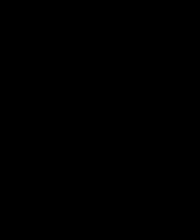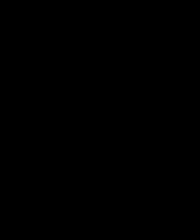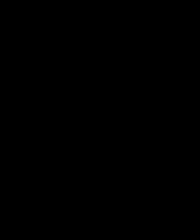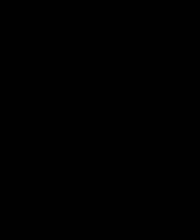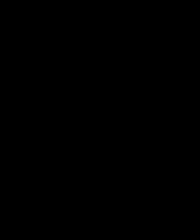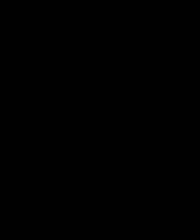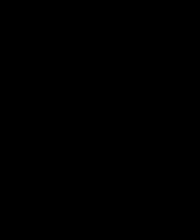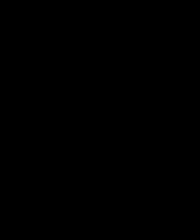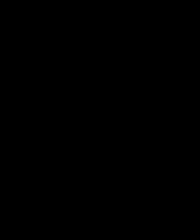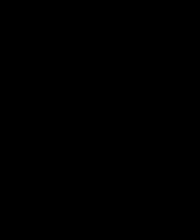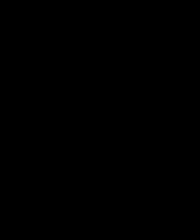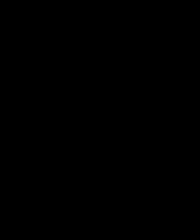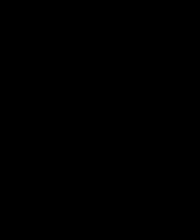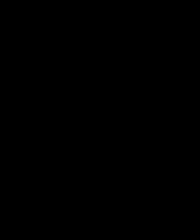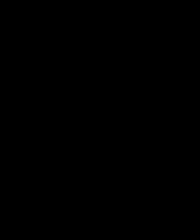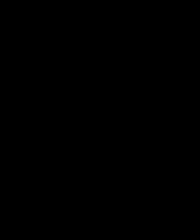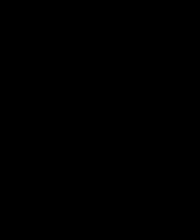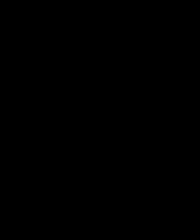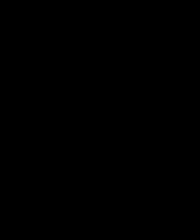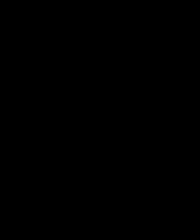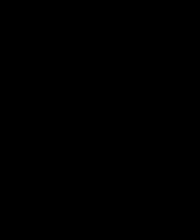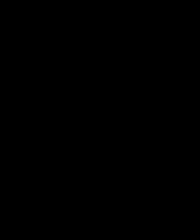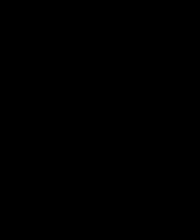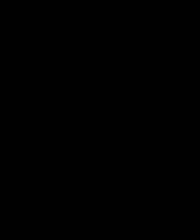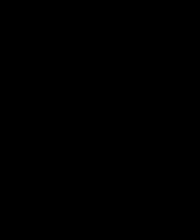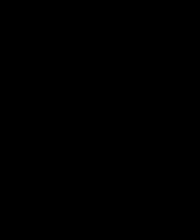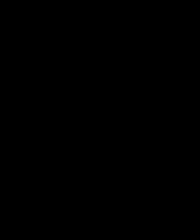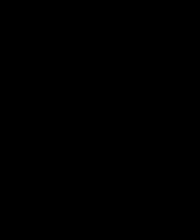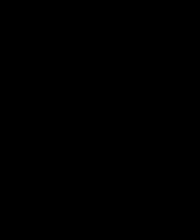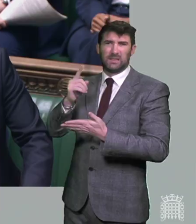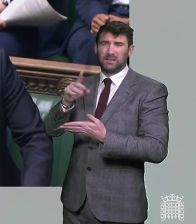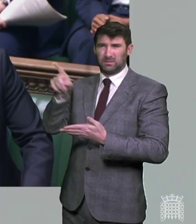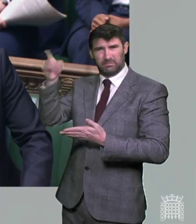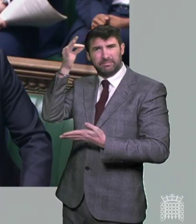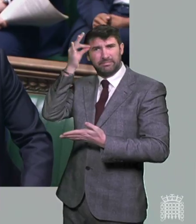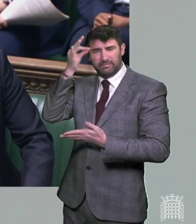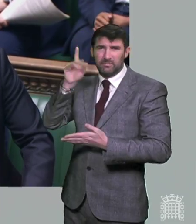be her bank. What assurance can the Prime Minister give that the Government are working hard to help prevent this all too common type of despicable crime and bring the perpetrators to book?